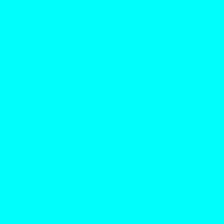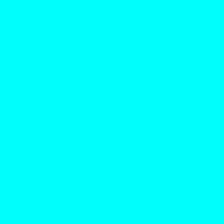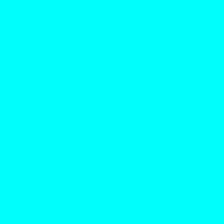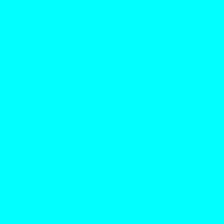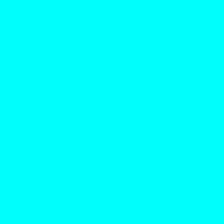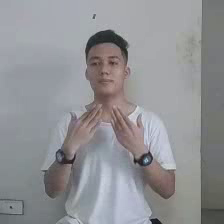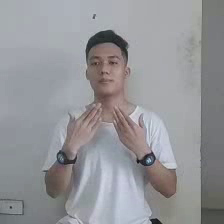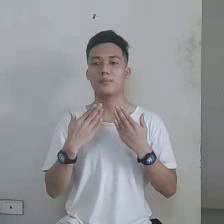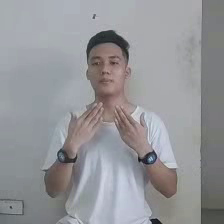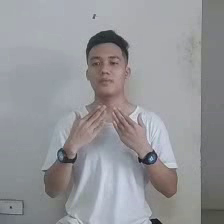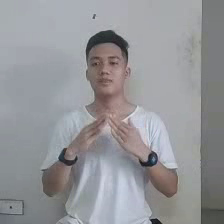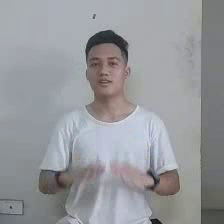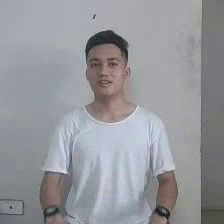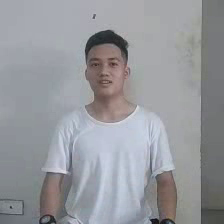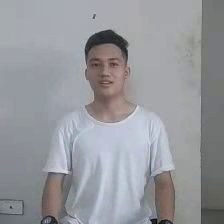Bế mạc